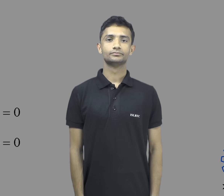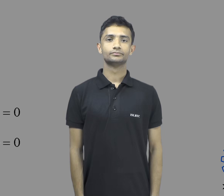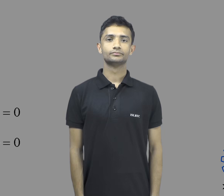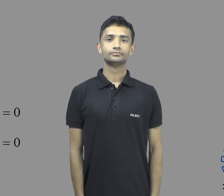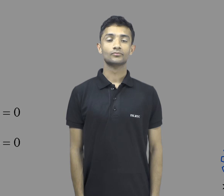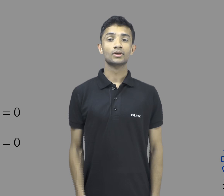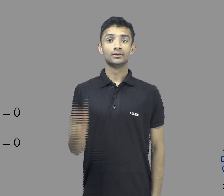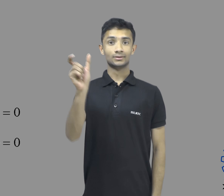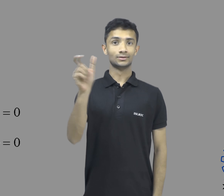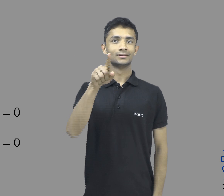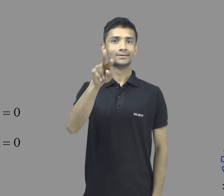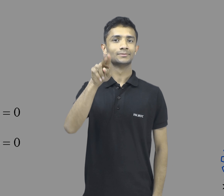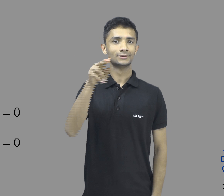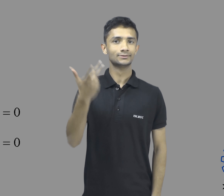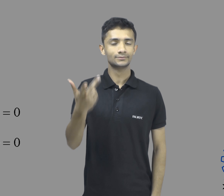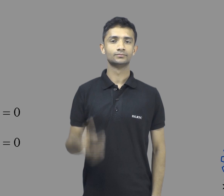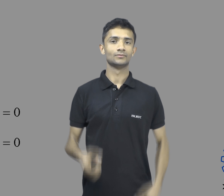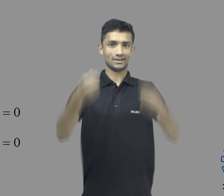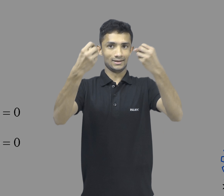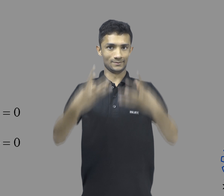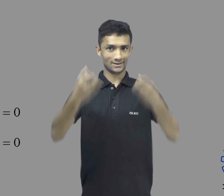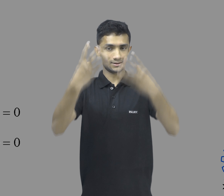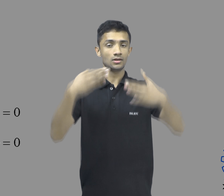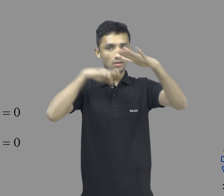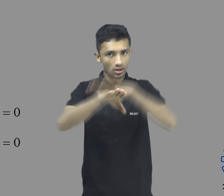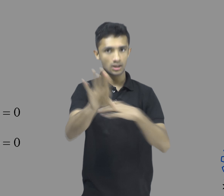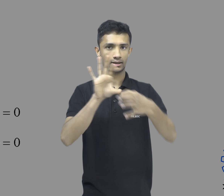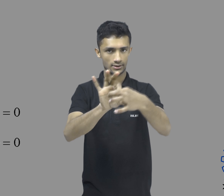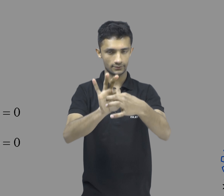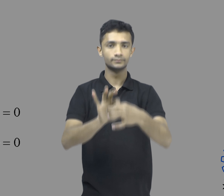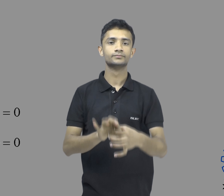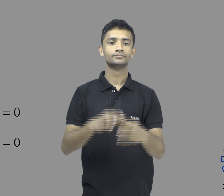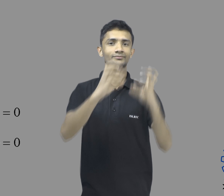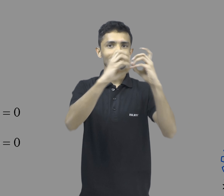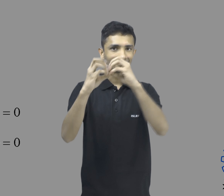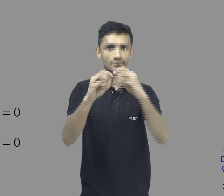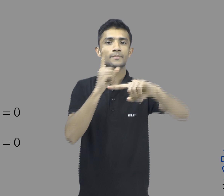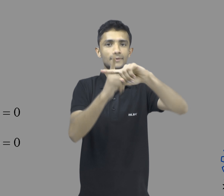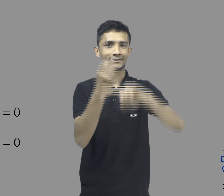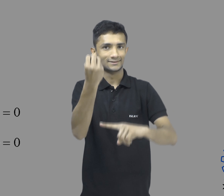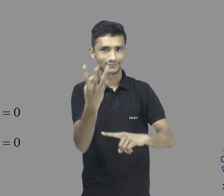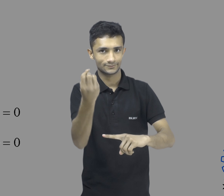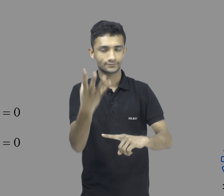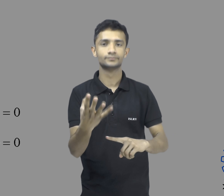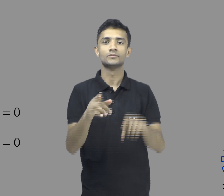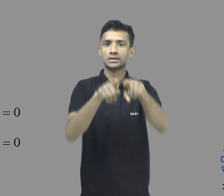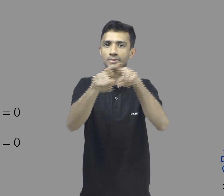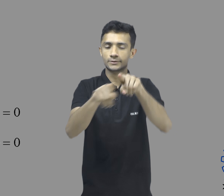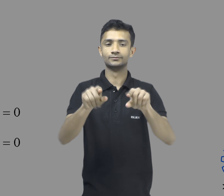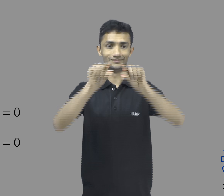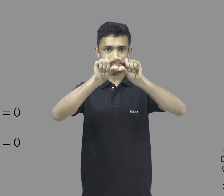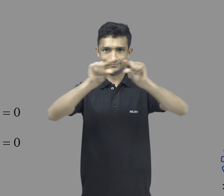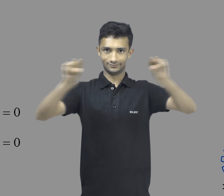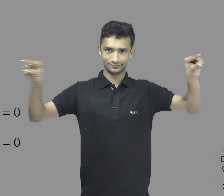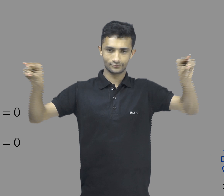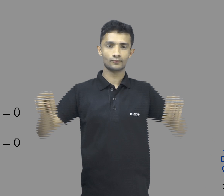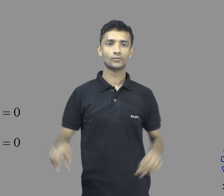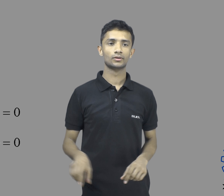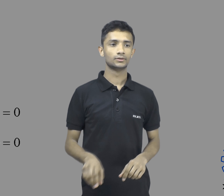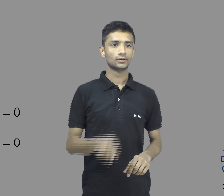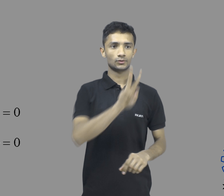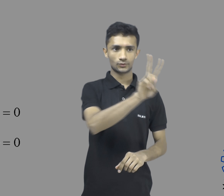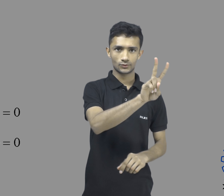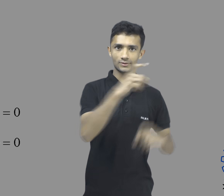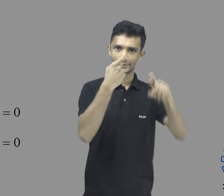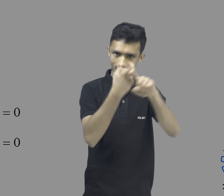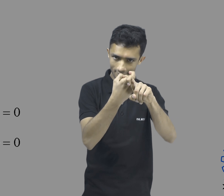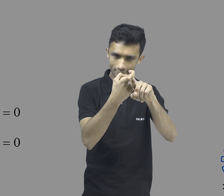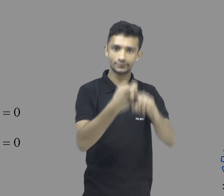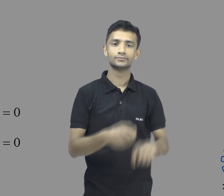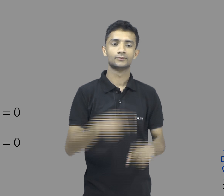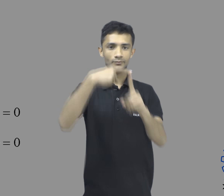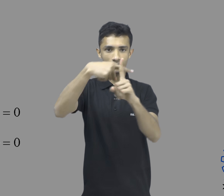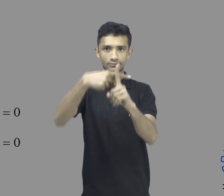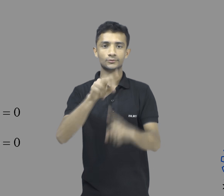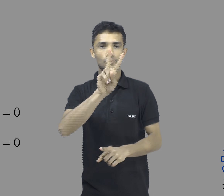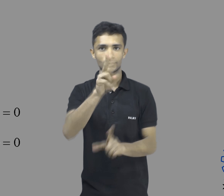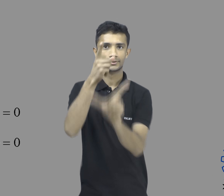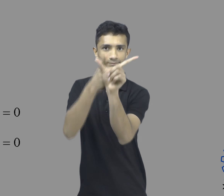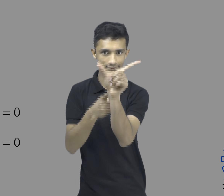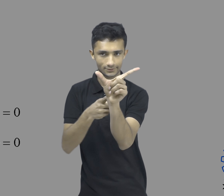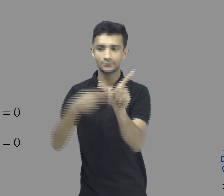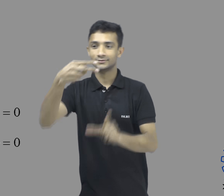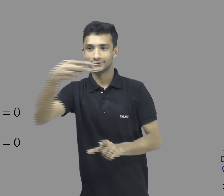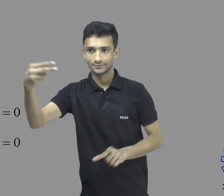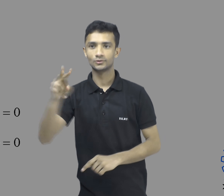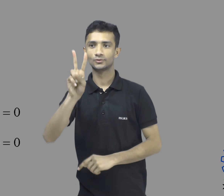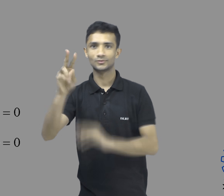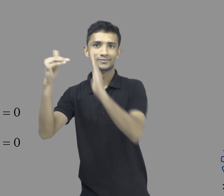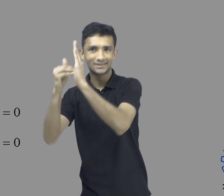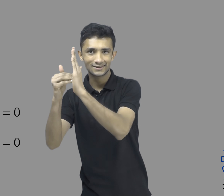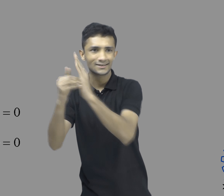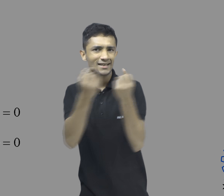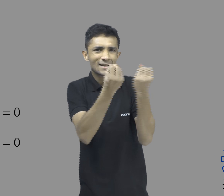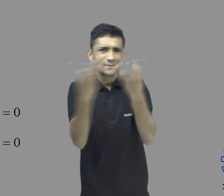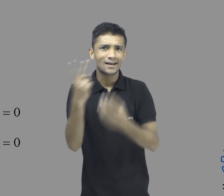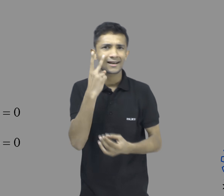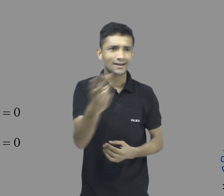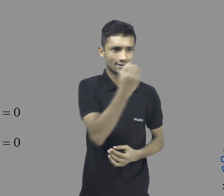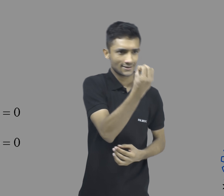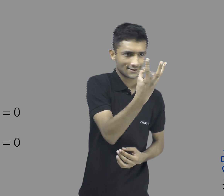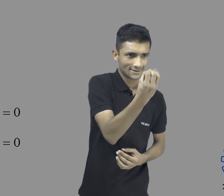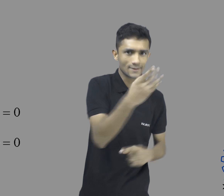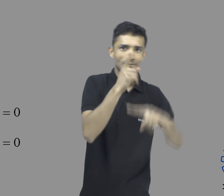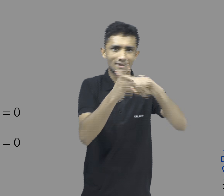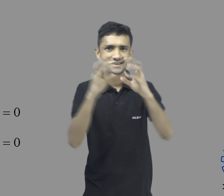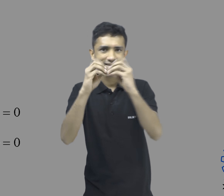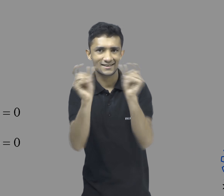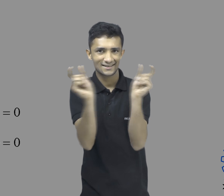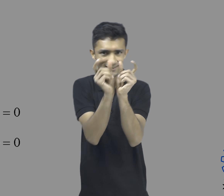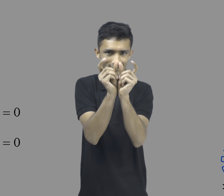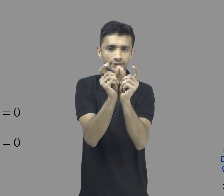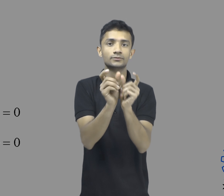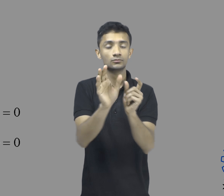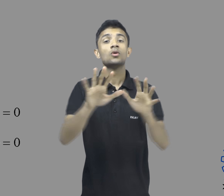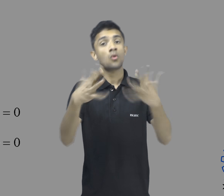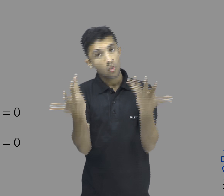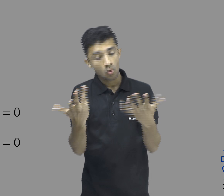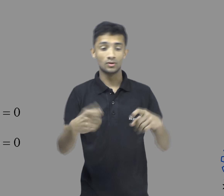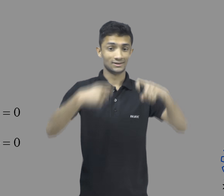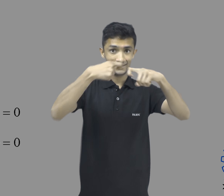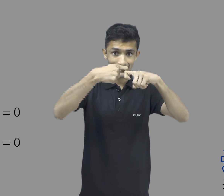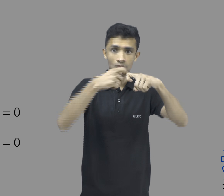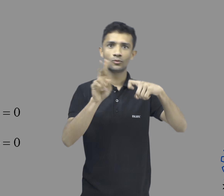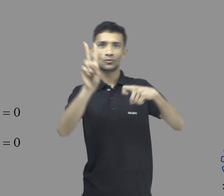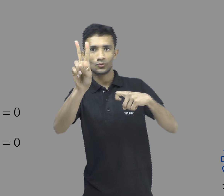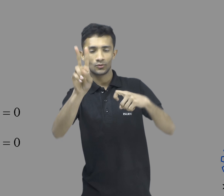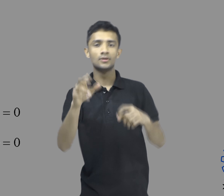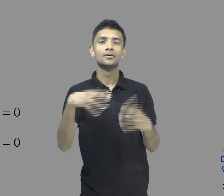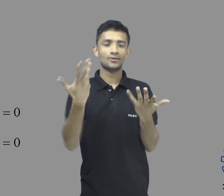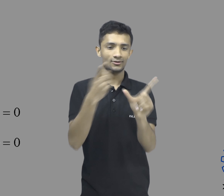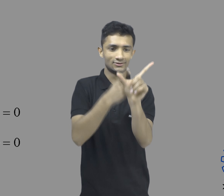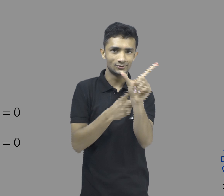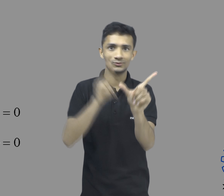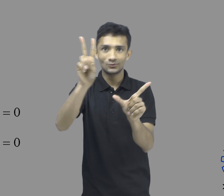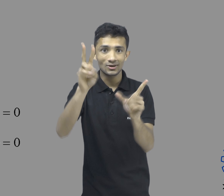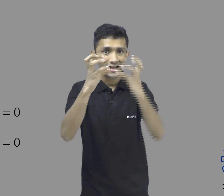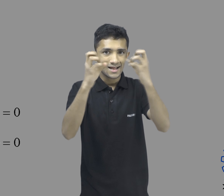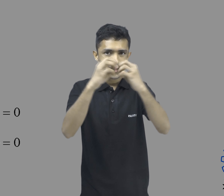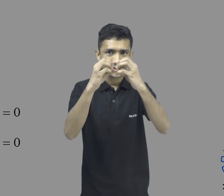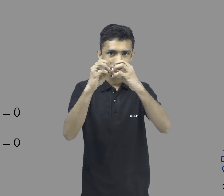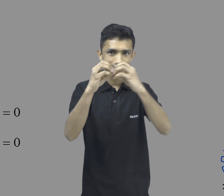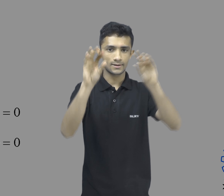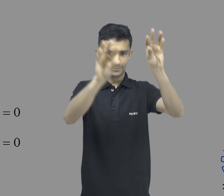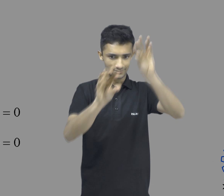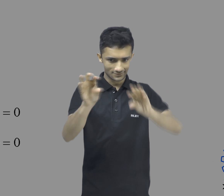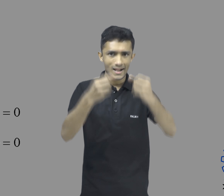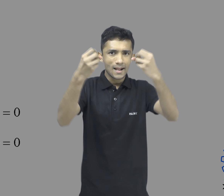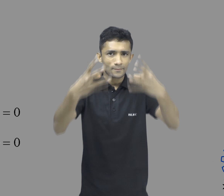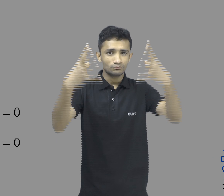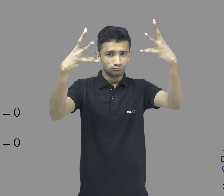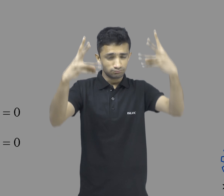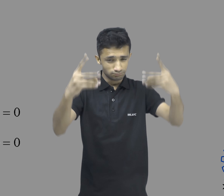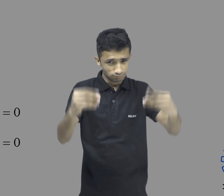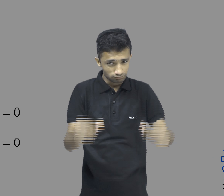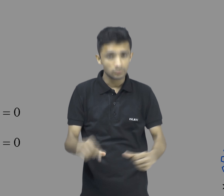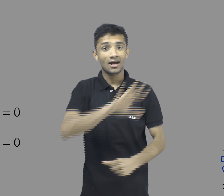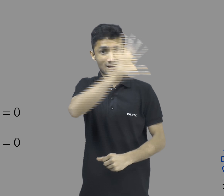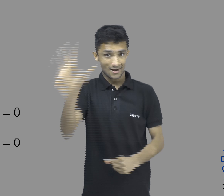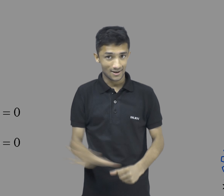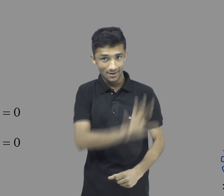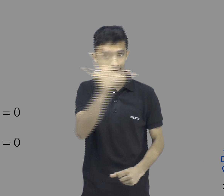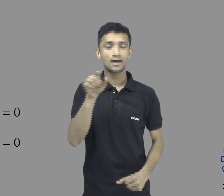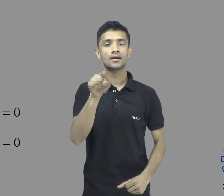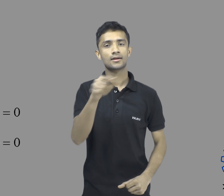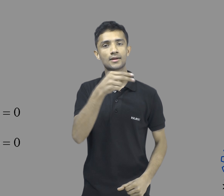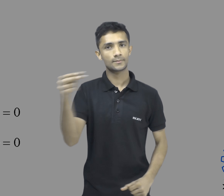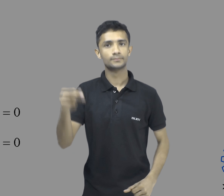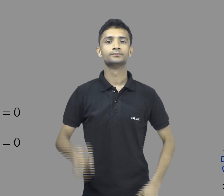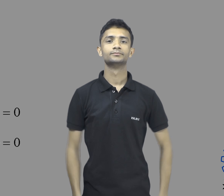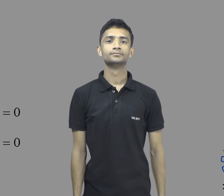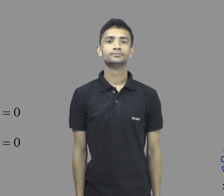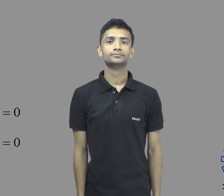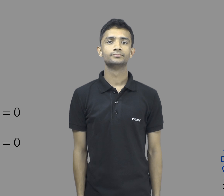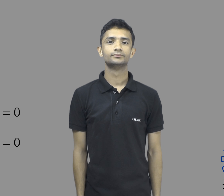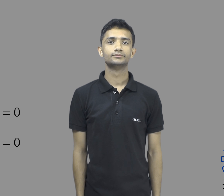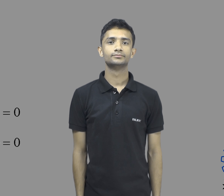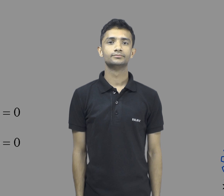Algebra